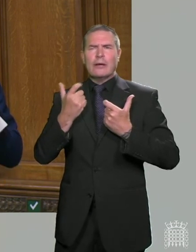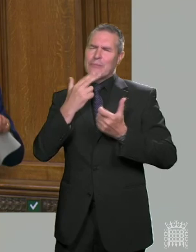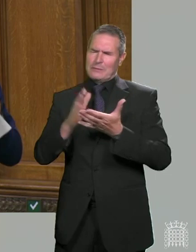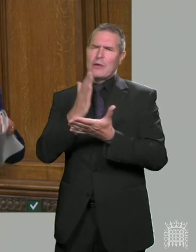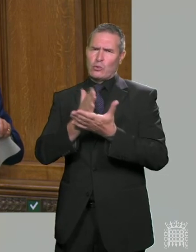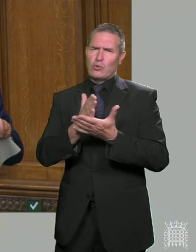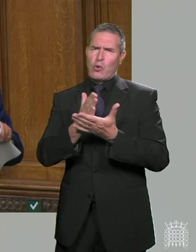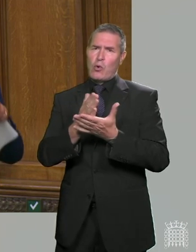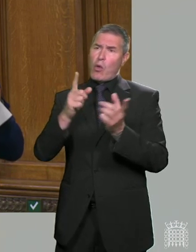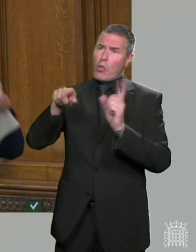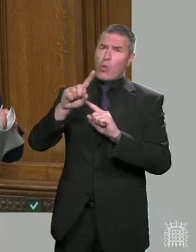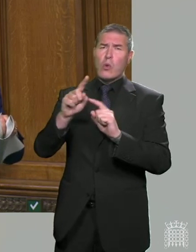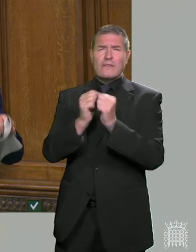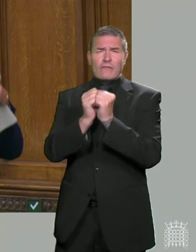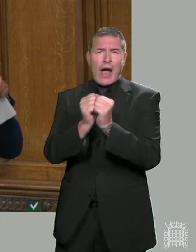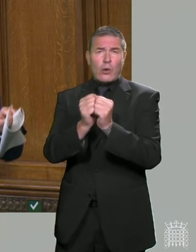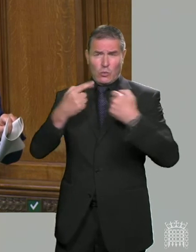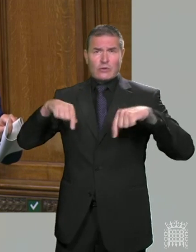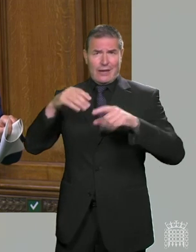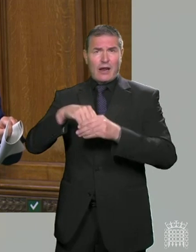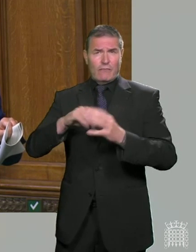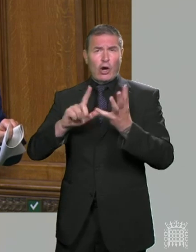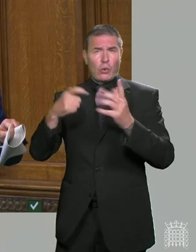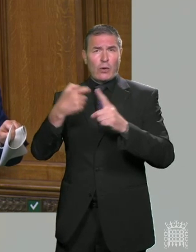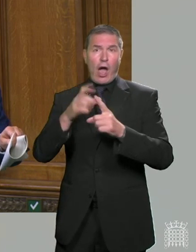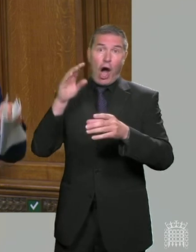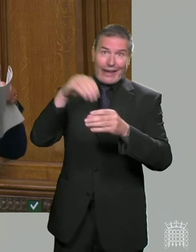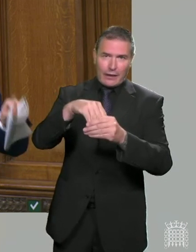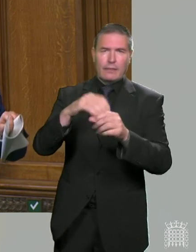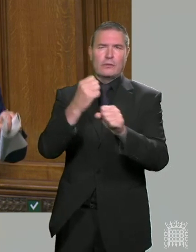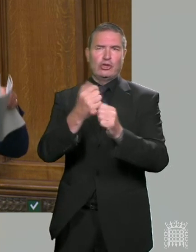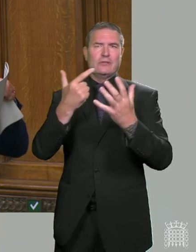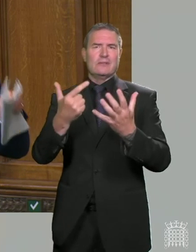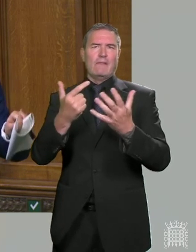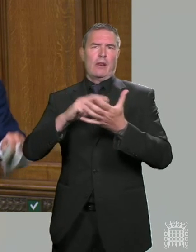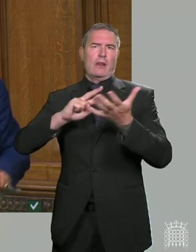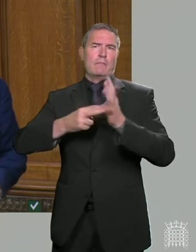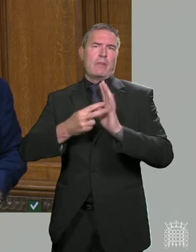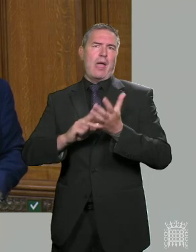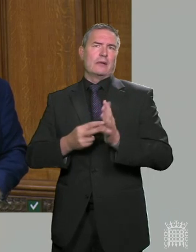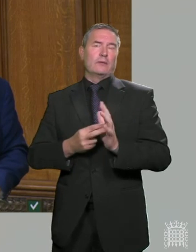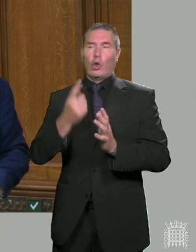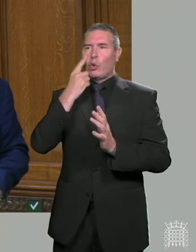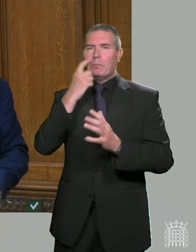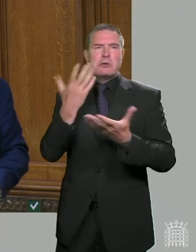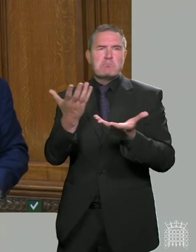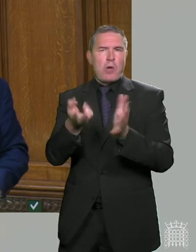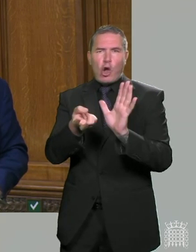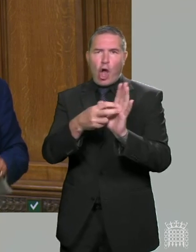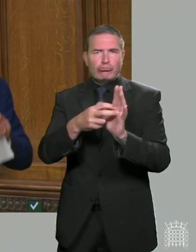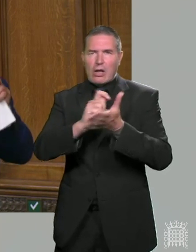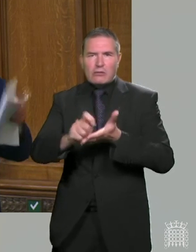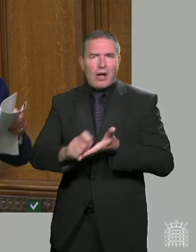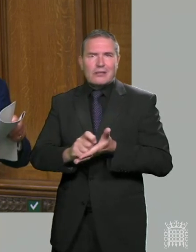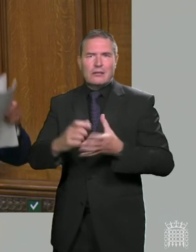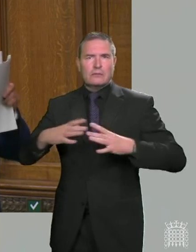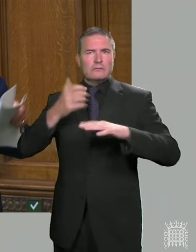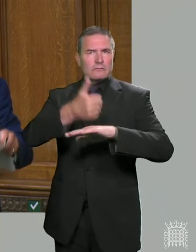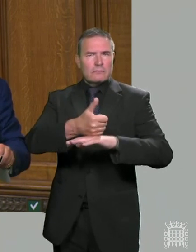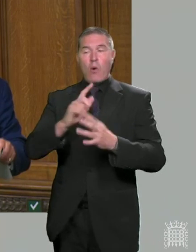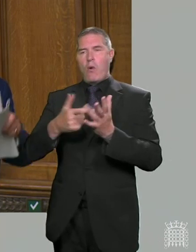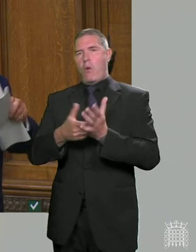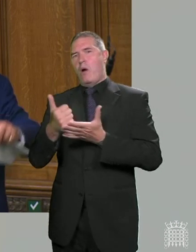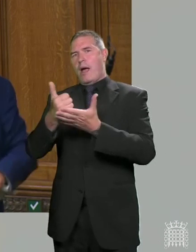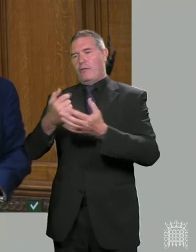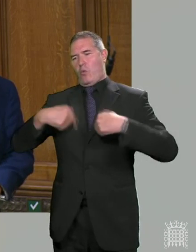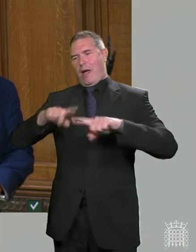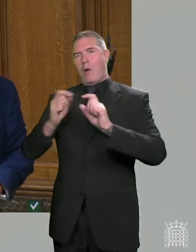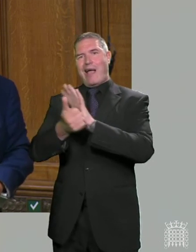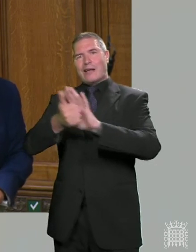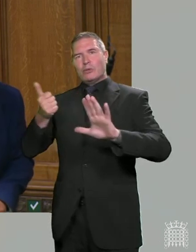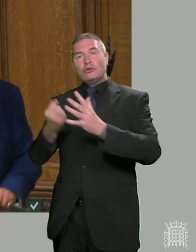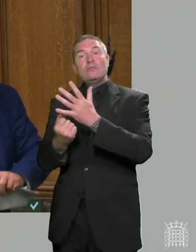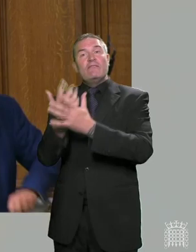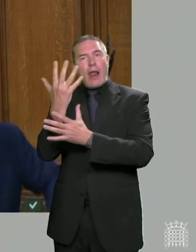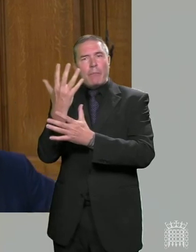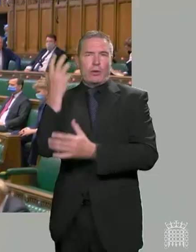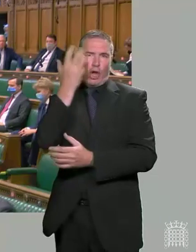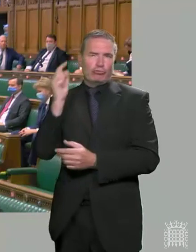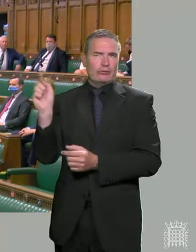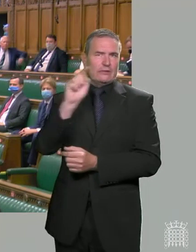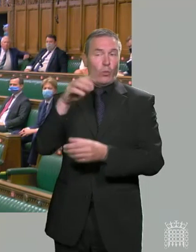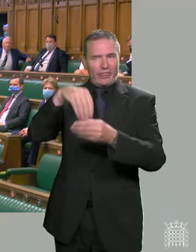Will he make sure that those willing assets are harnessed in the pursuit of that G7 agenda, be it through writing commercial contracts with English law as a jurisdiction or helping, through our expertise, developing countries and markets?